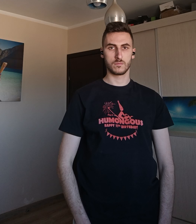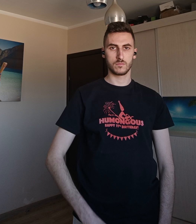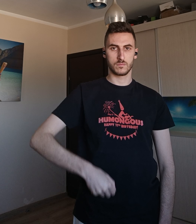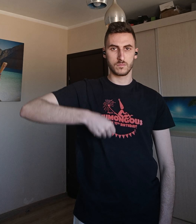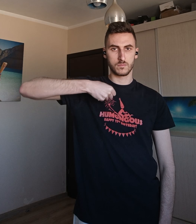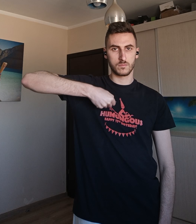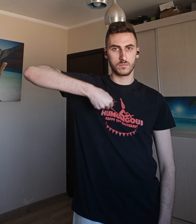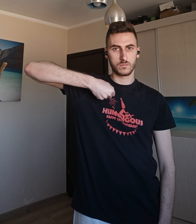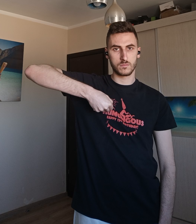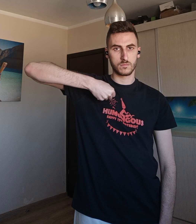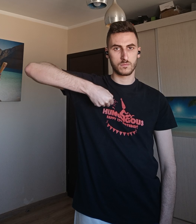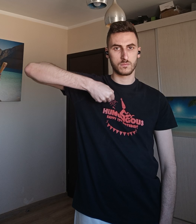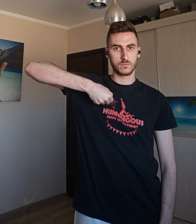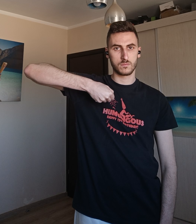שקית